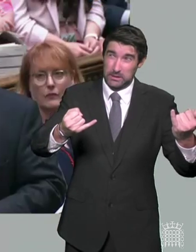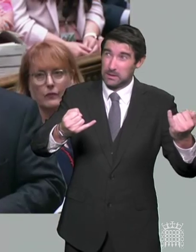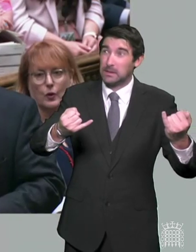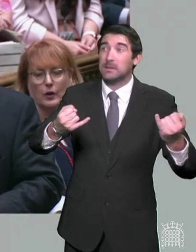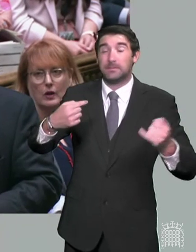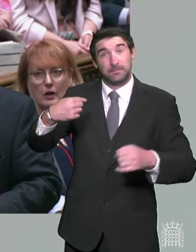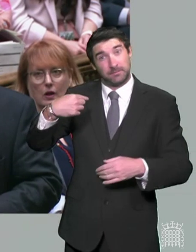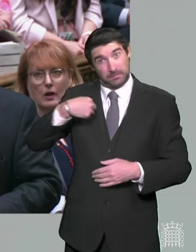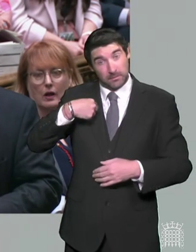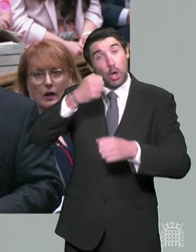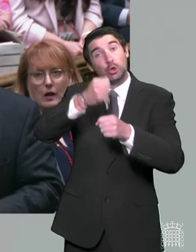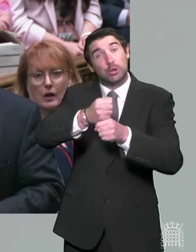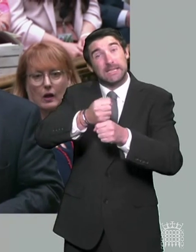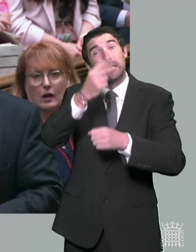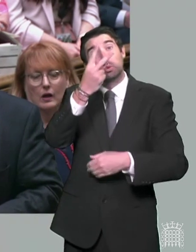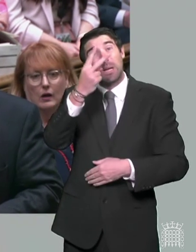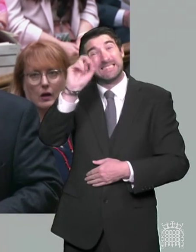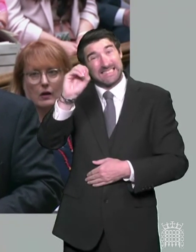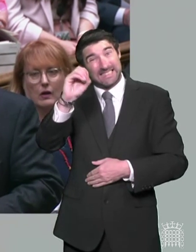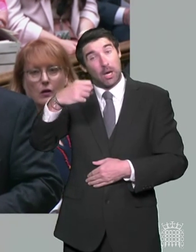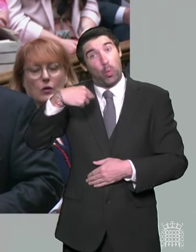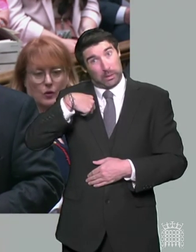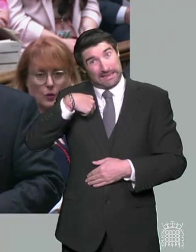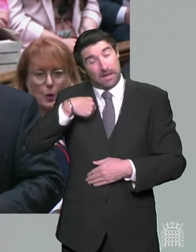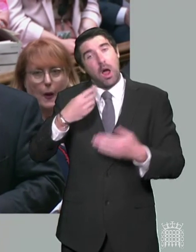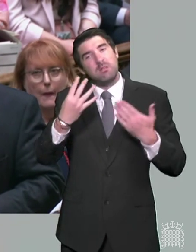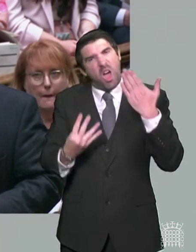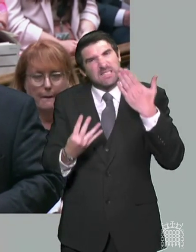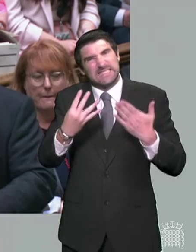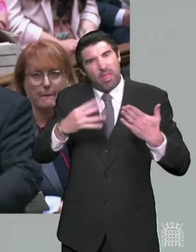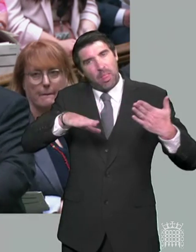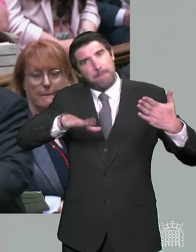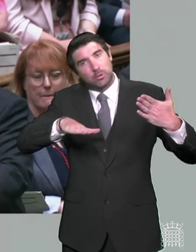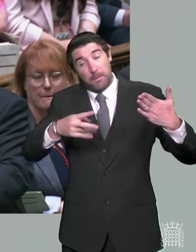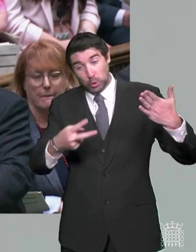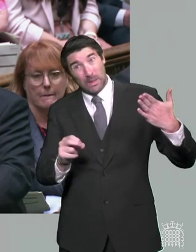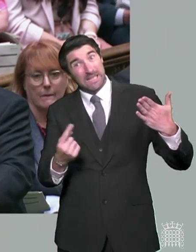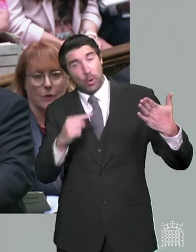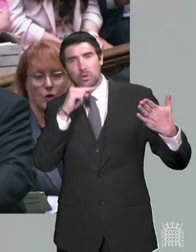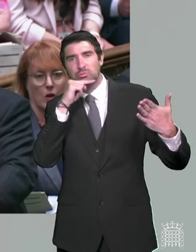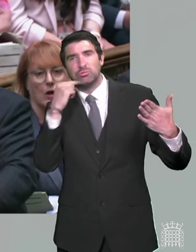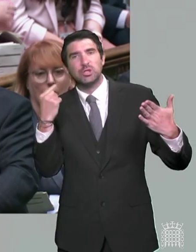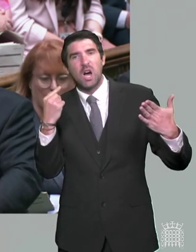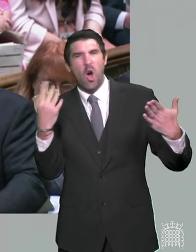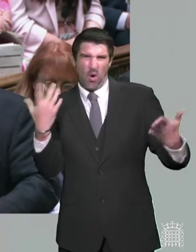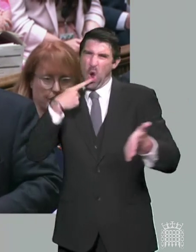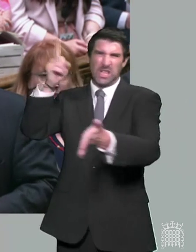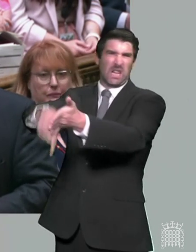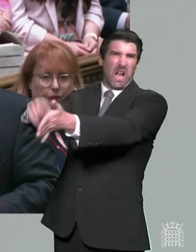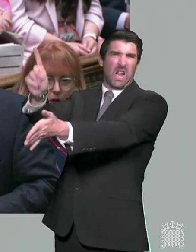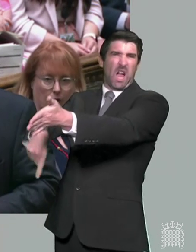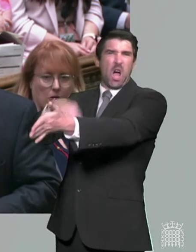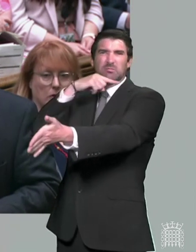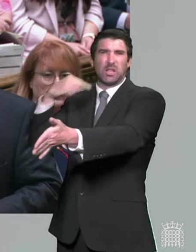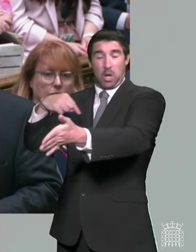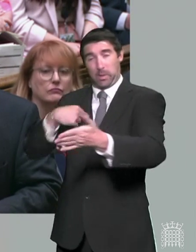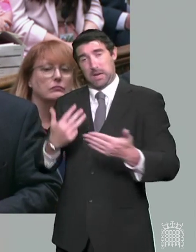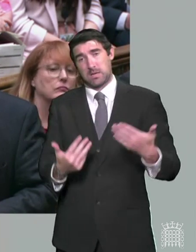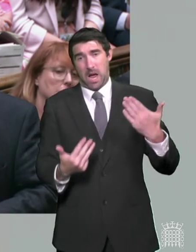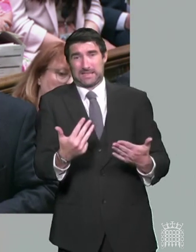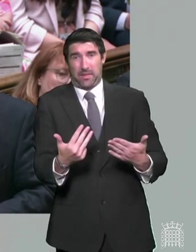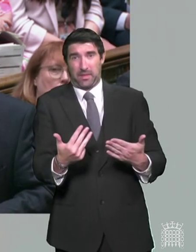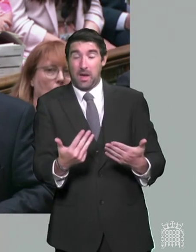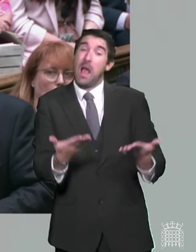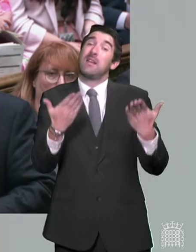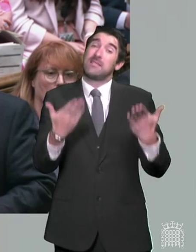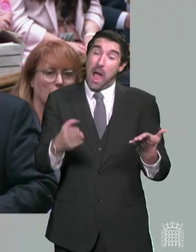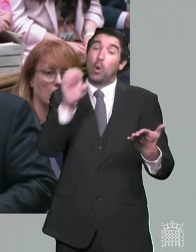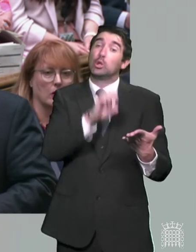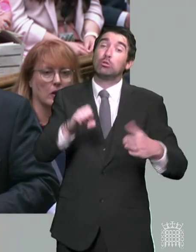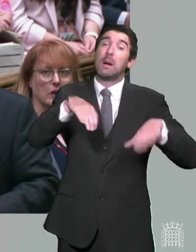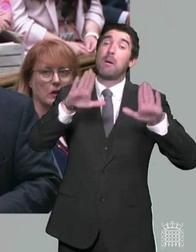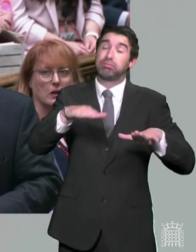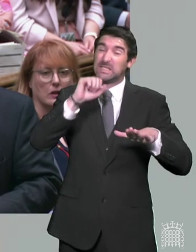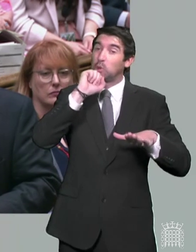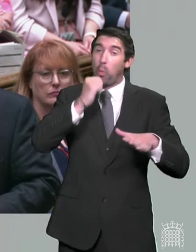in the G20, behind only sanctioned Russia; and now the threat of a trade war with our European friends, triggered by a lawbreaking Prime Minister.